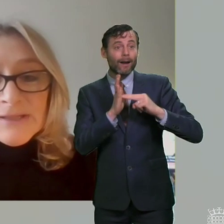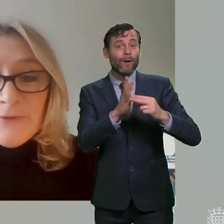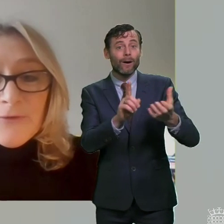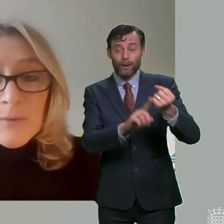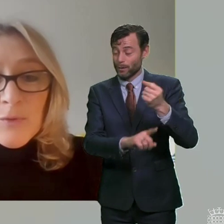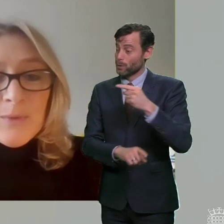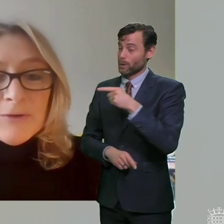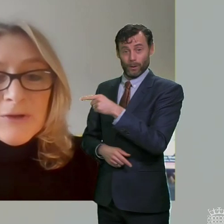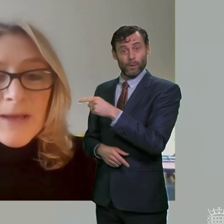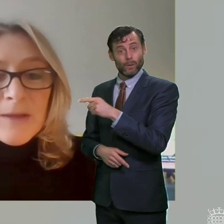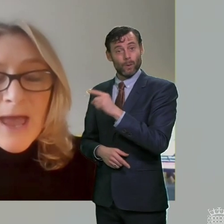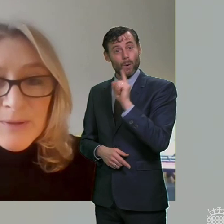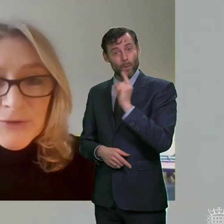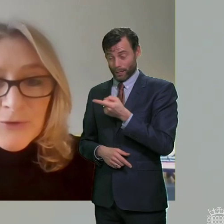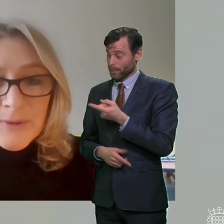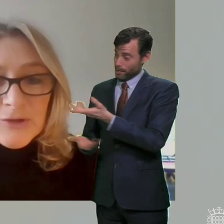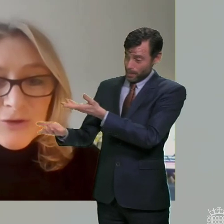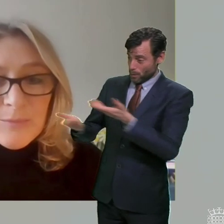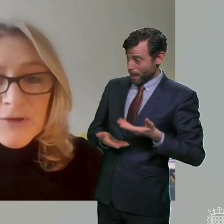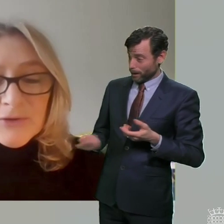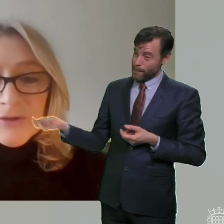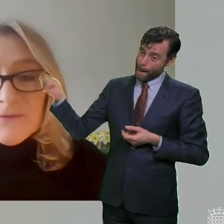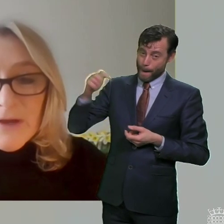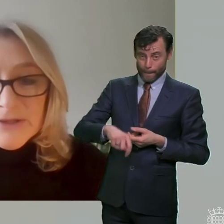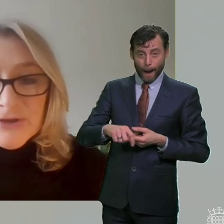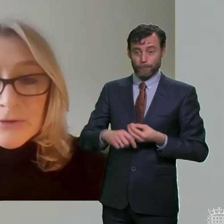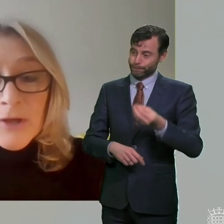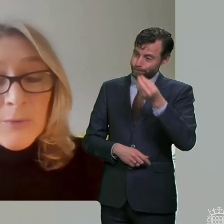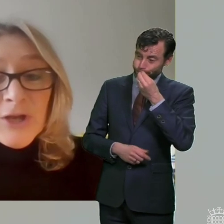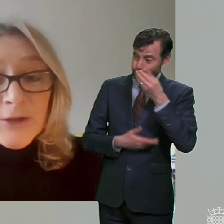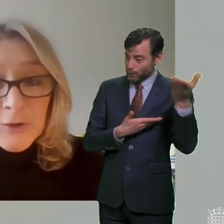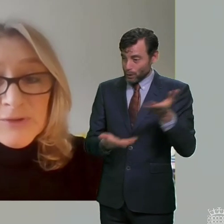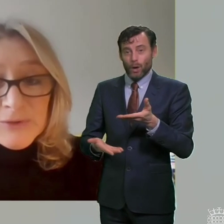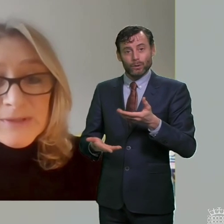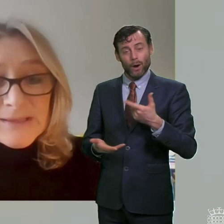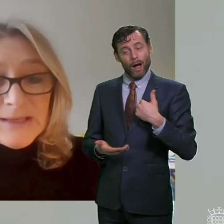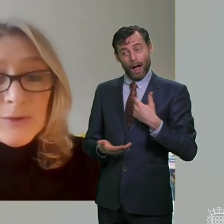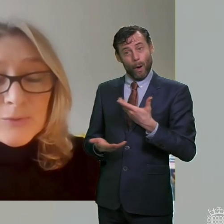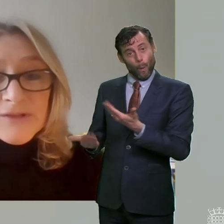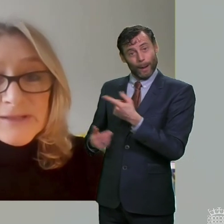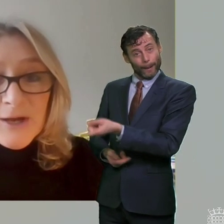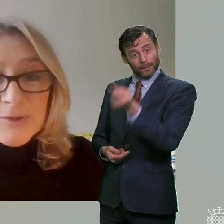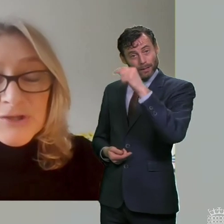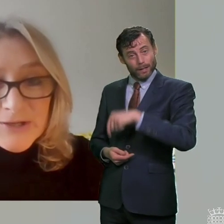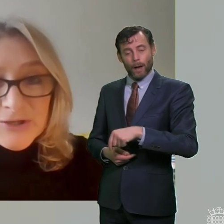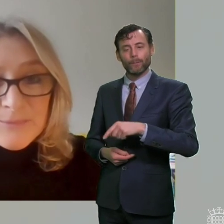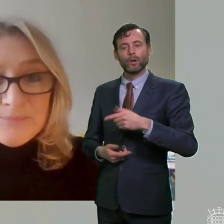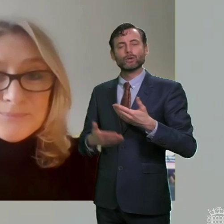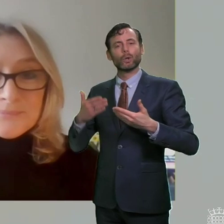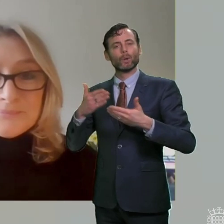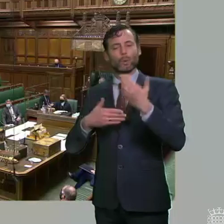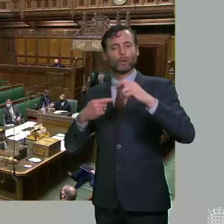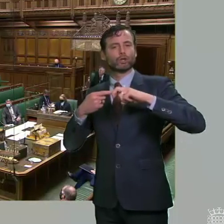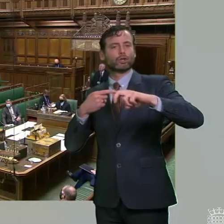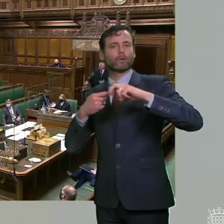He will receive a very warm welcome, and I would be happy to throw in a trip on the country’s finest shuttle, which I hope to see soon, called the “Stourbridge Dasher.”